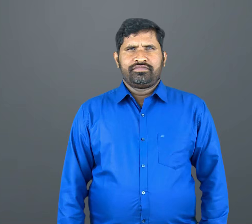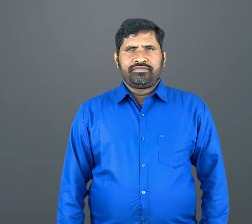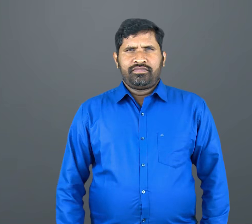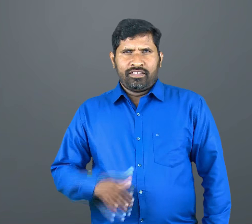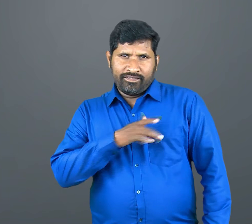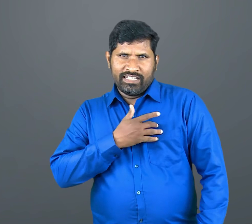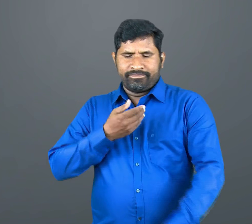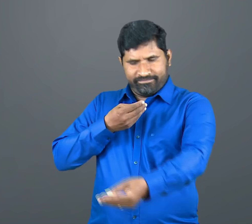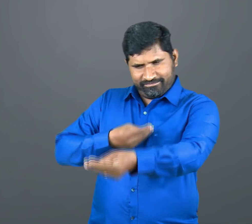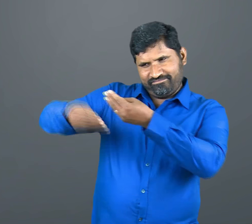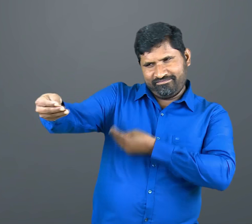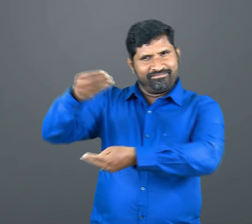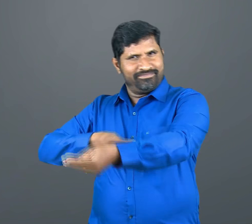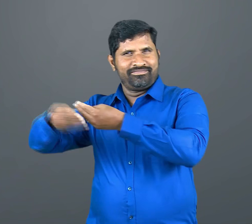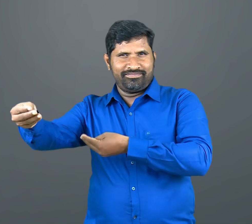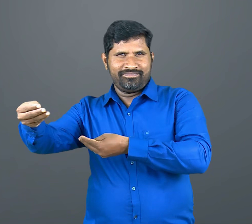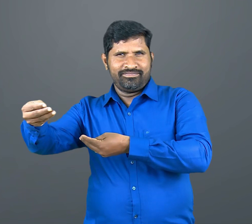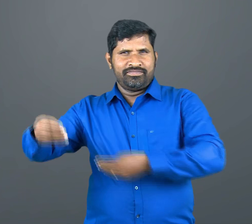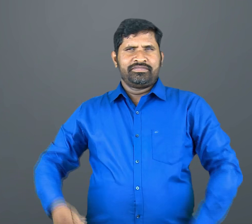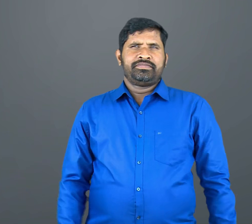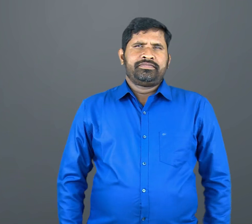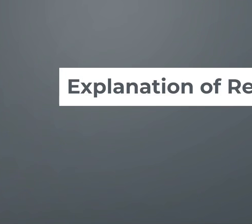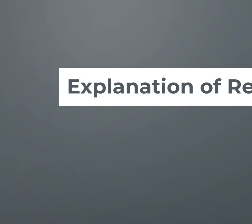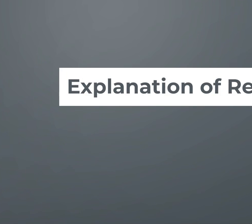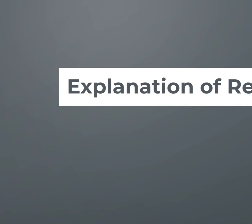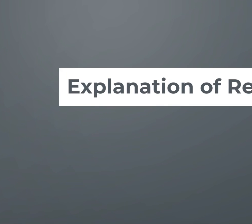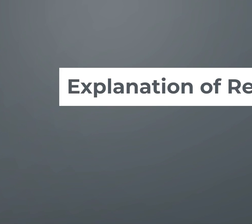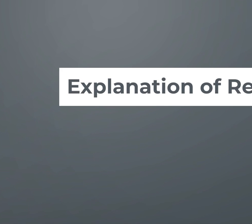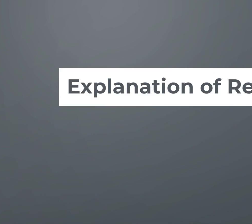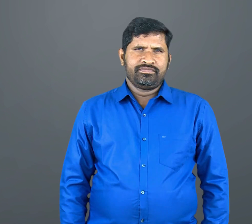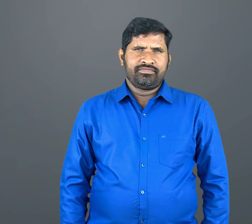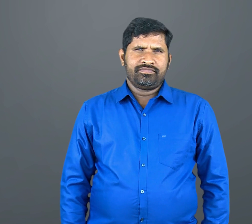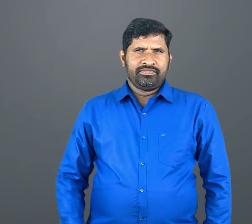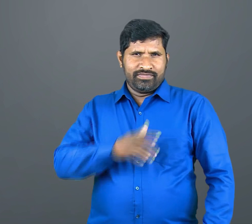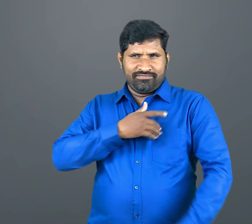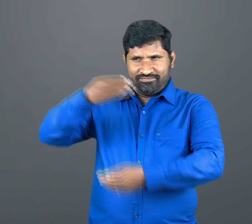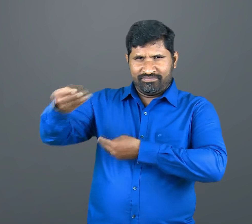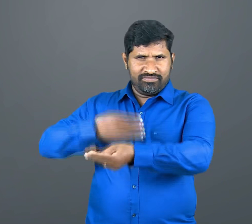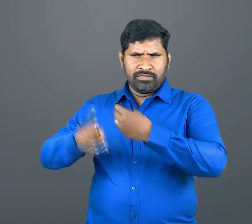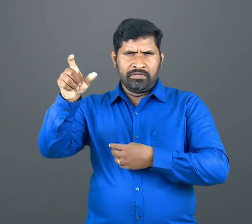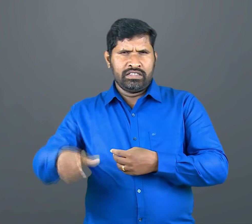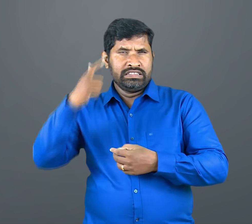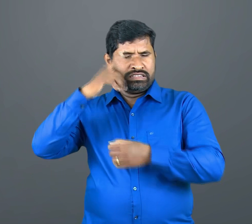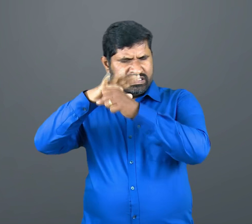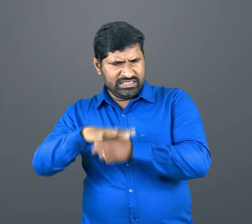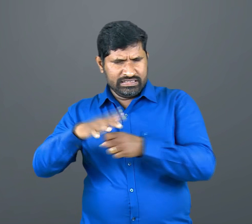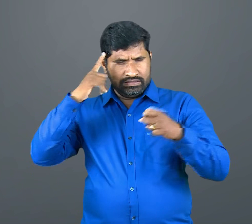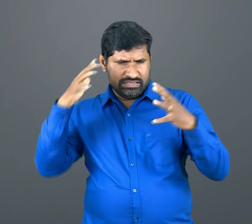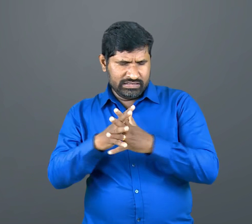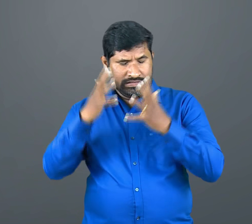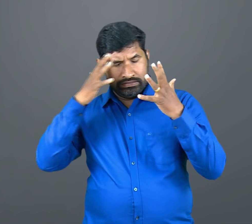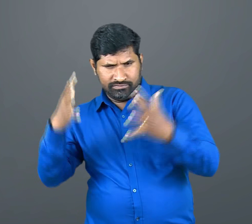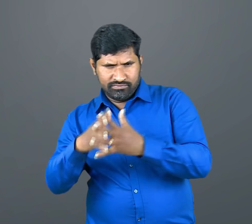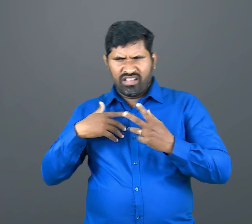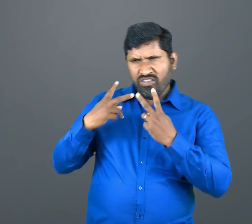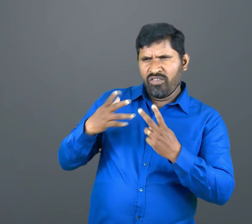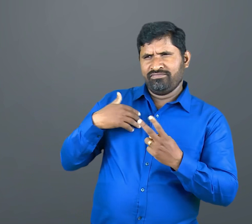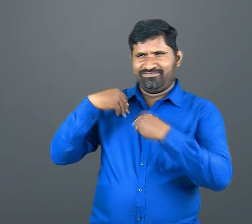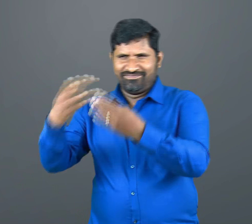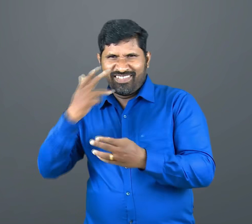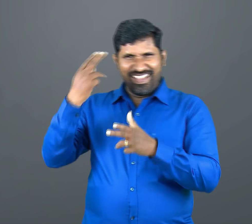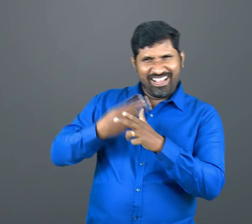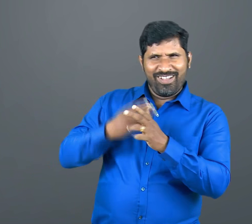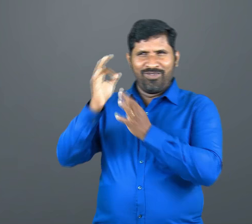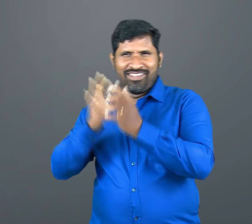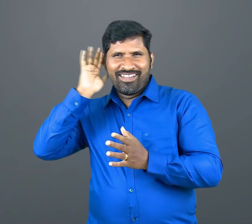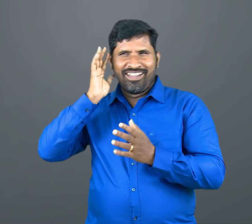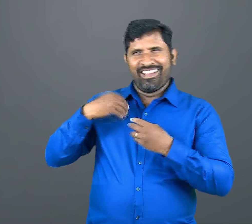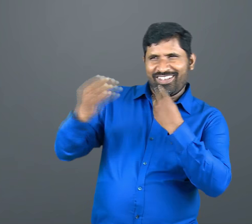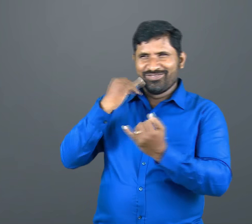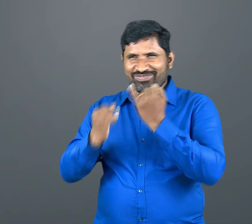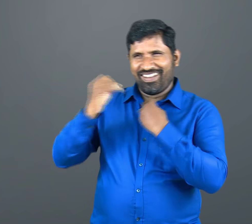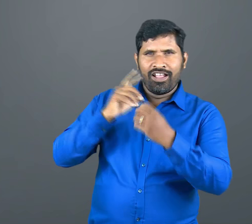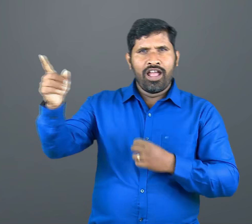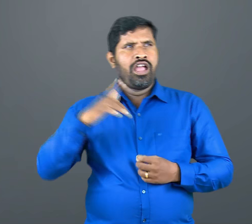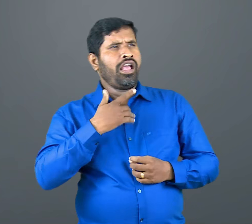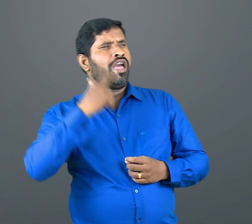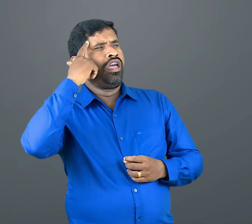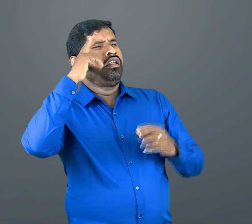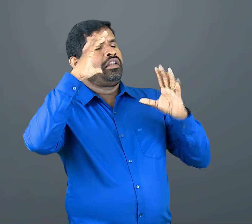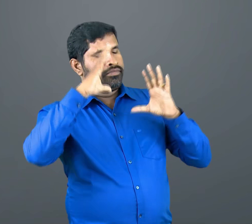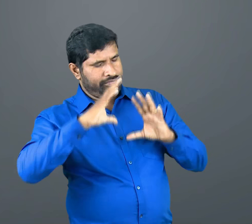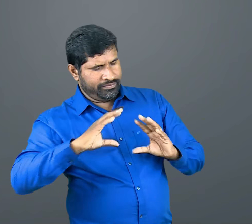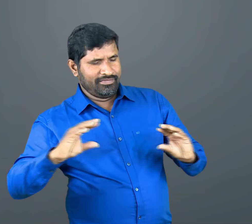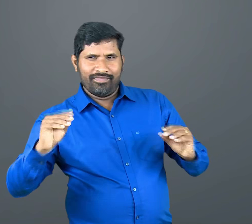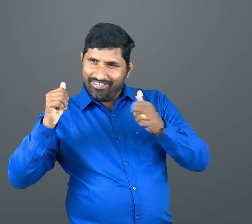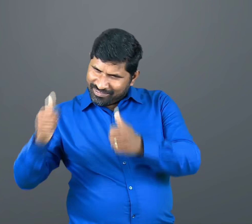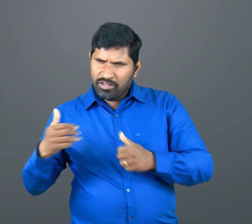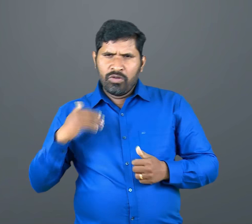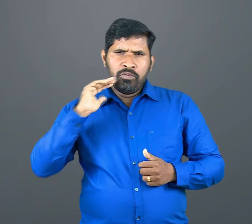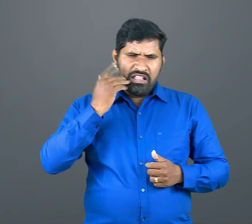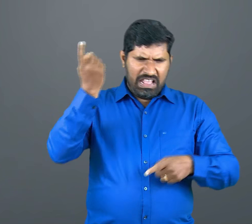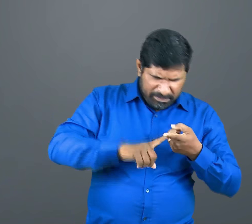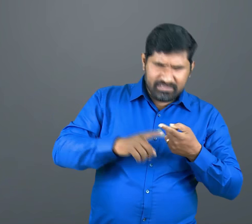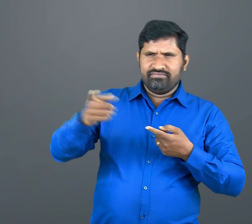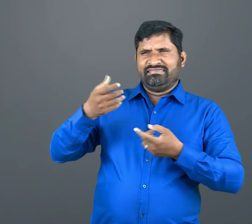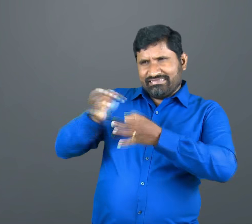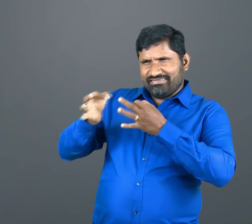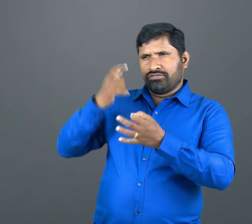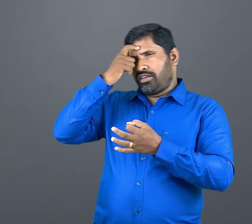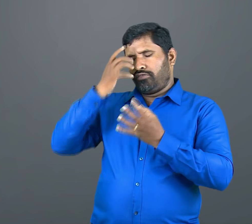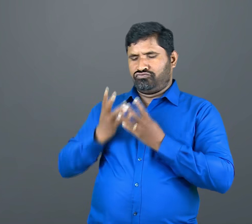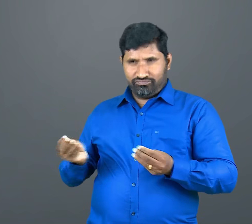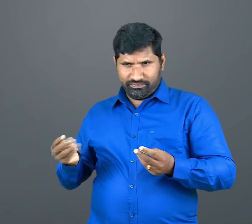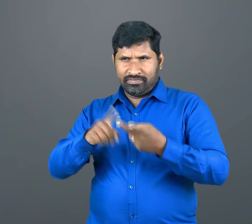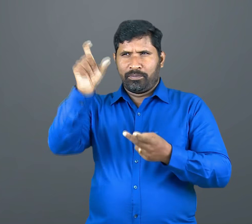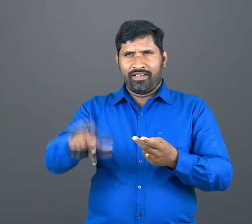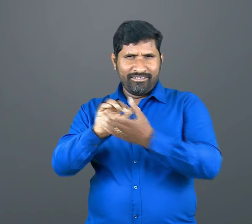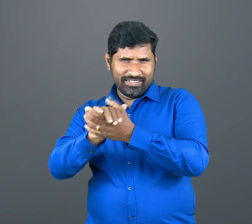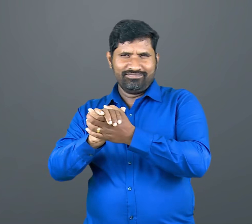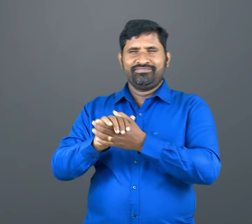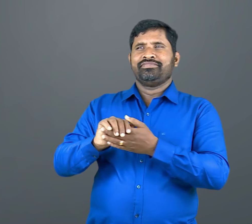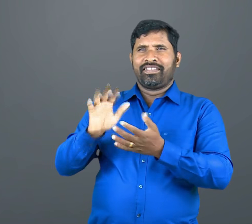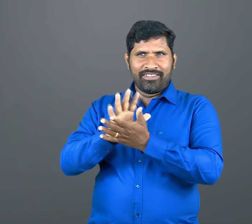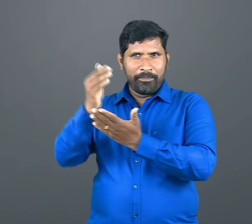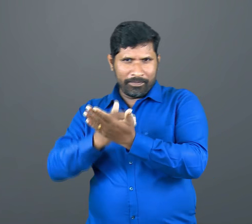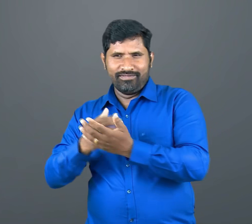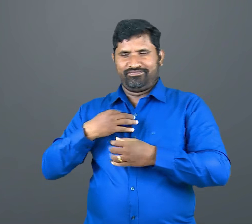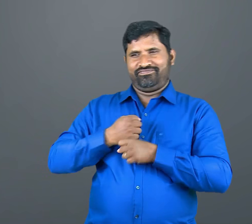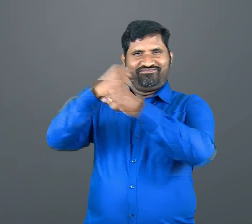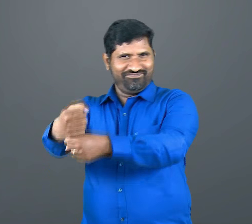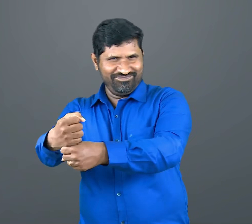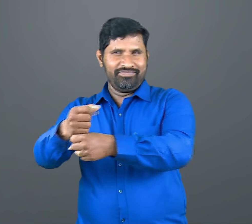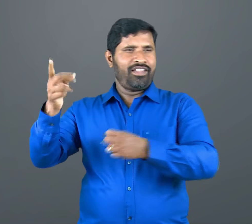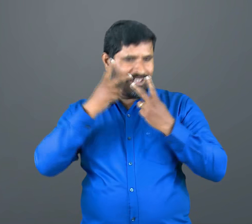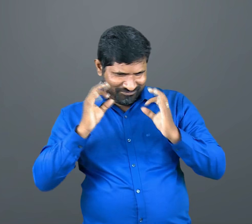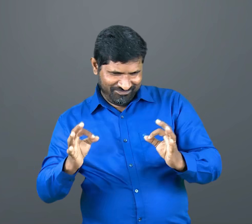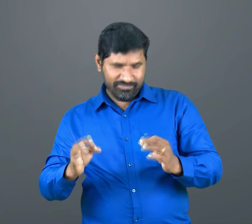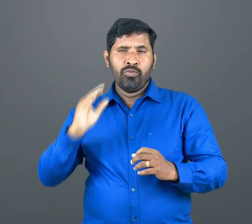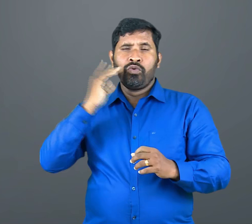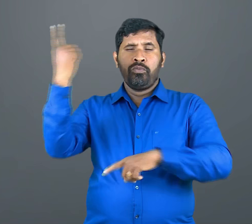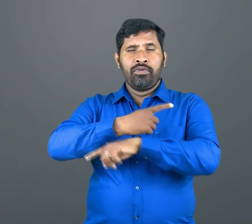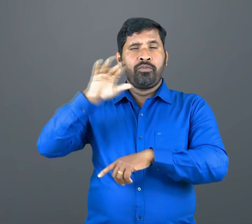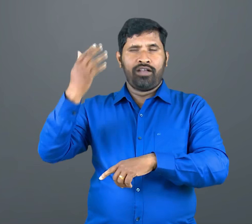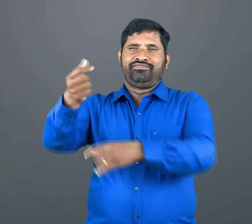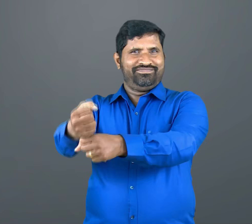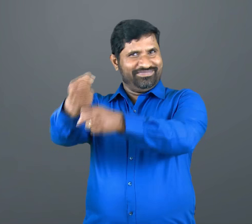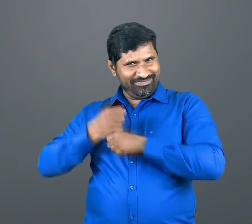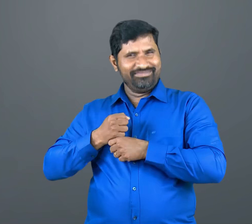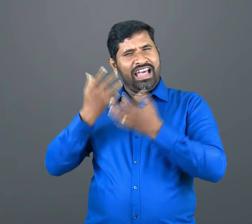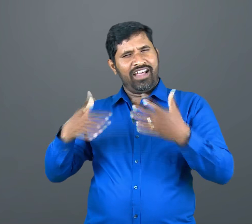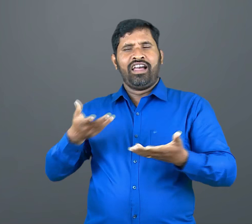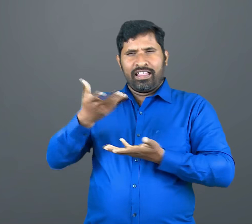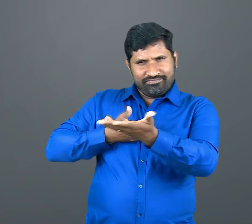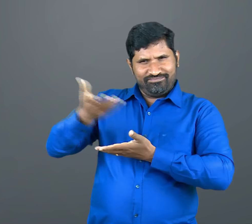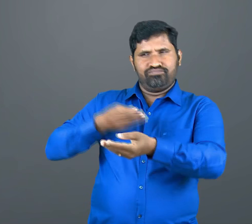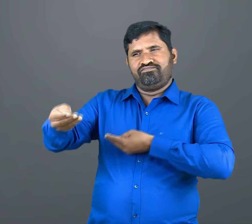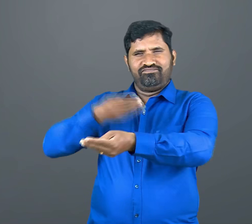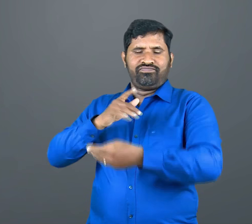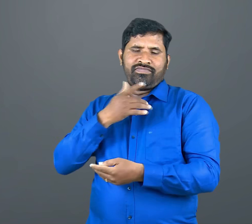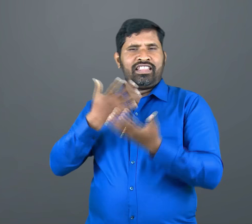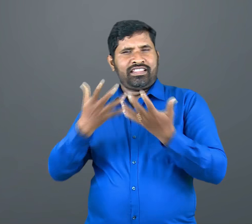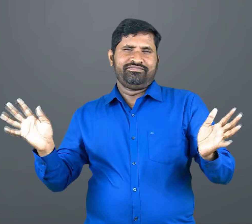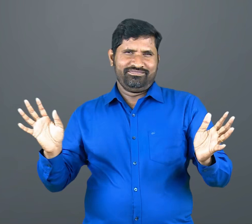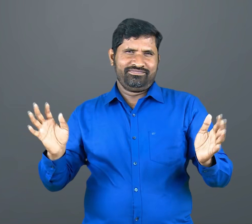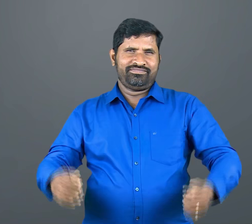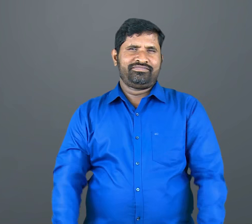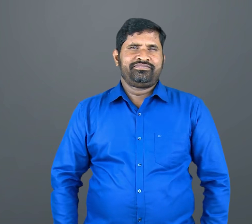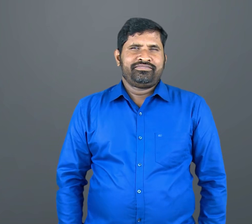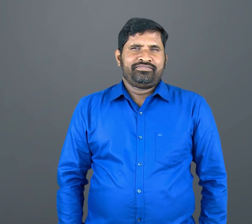Reciprocation